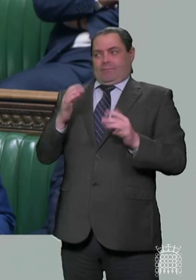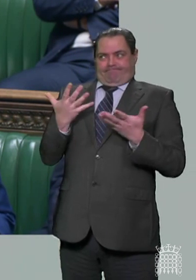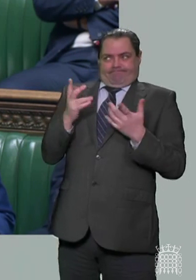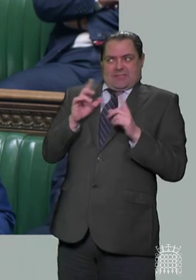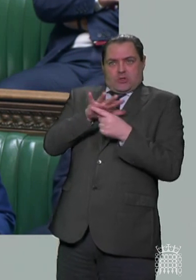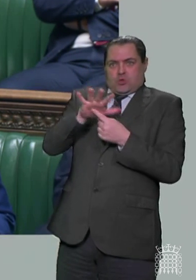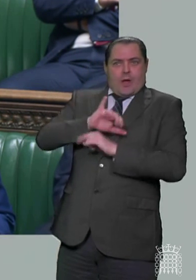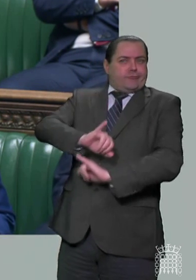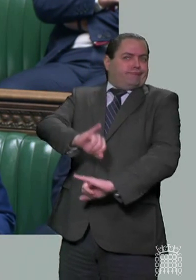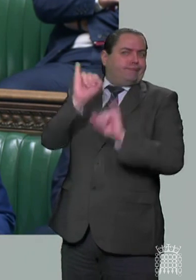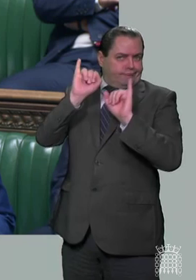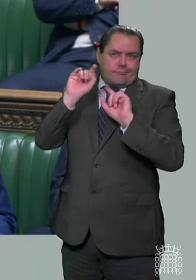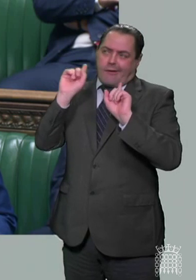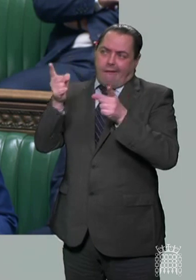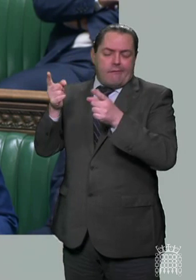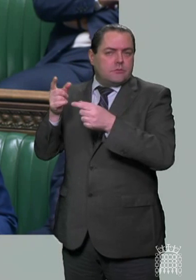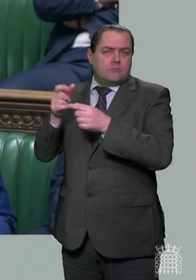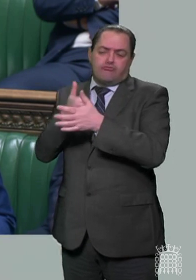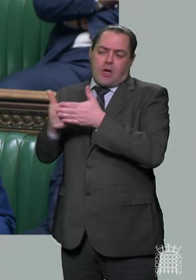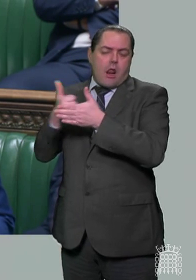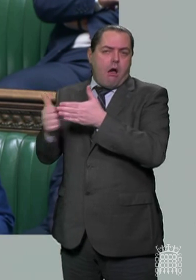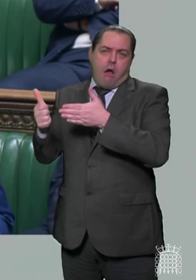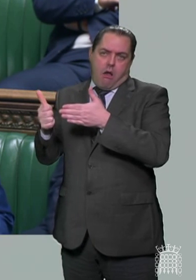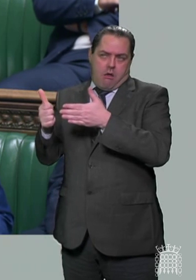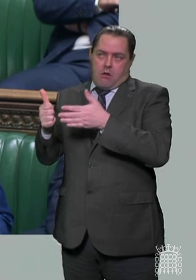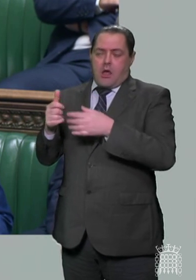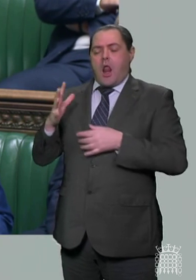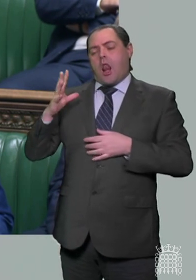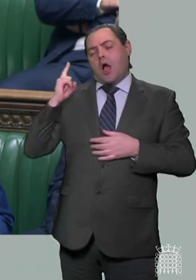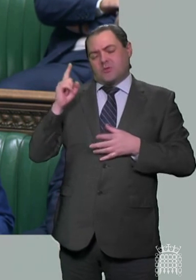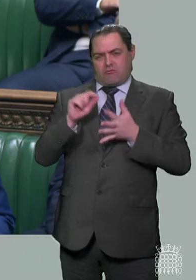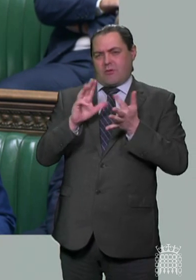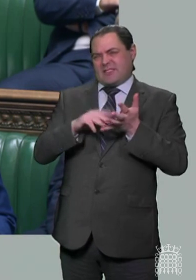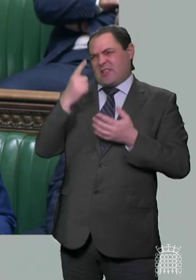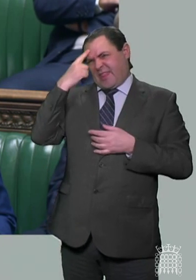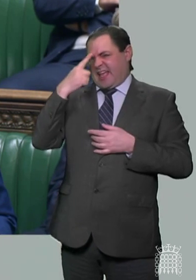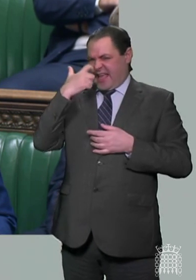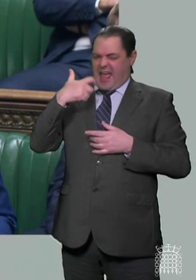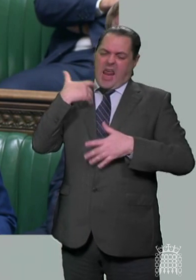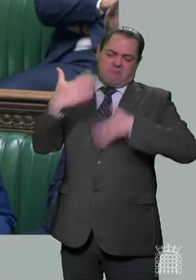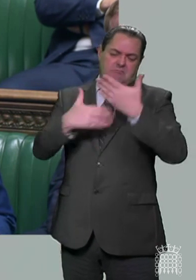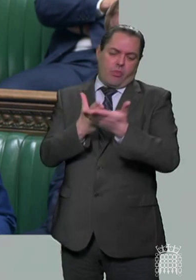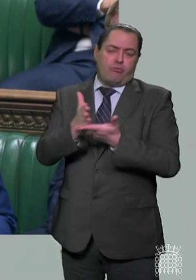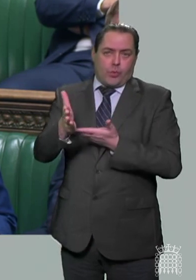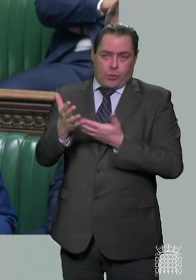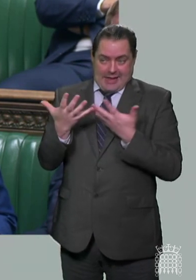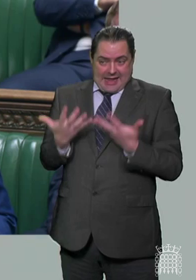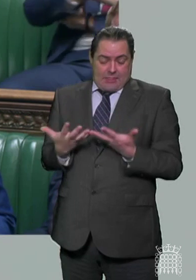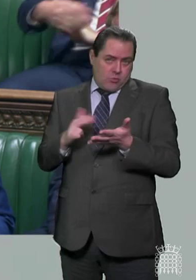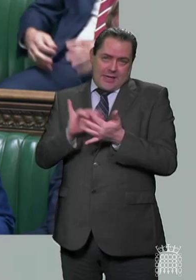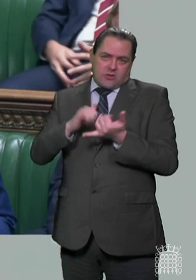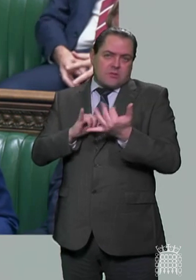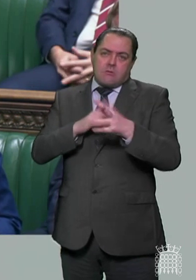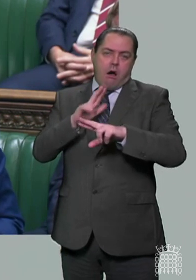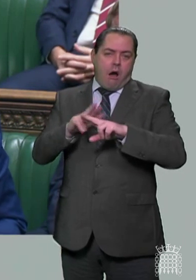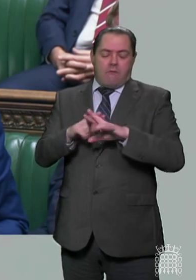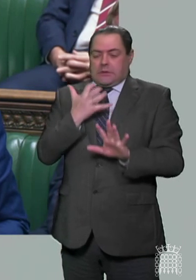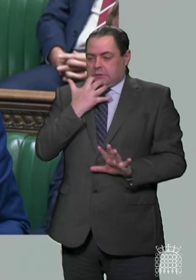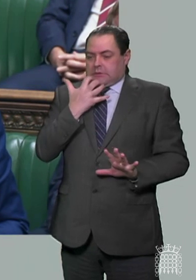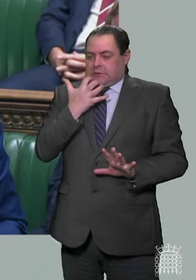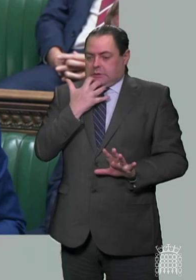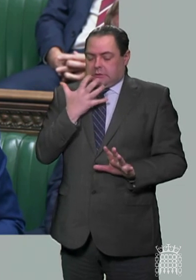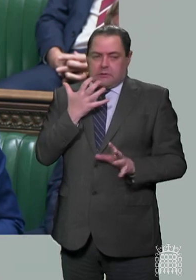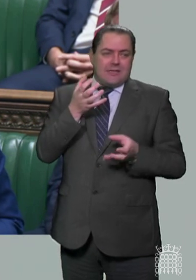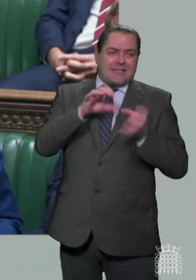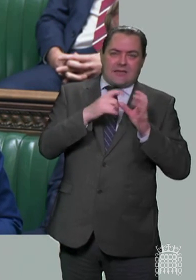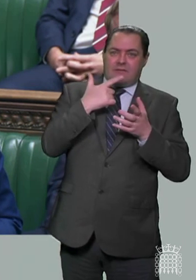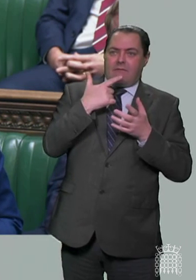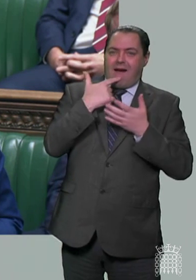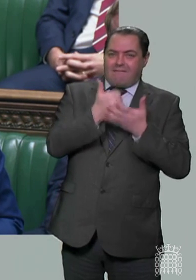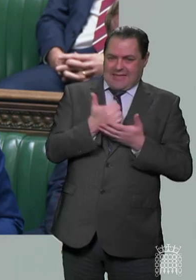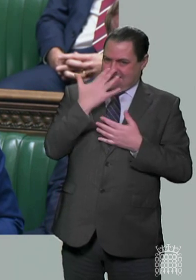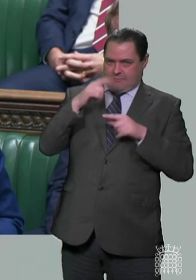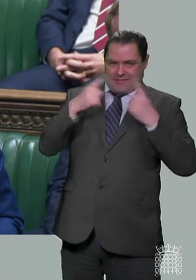Last week, the Prime Minister said that he hoped we could “ride out” this wave, but I do not think our hard-working NHS staff or the Government’s scientific advisers would agree.